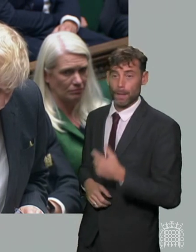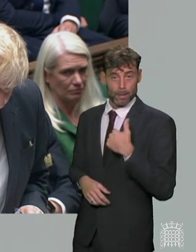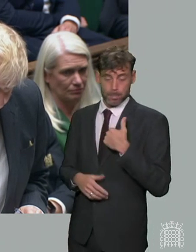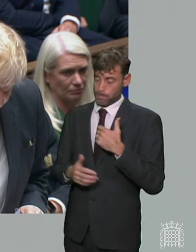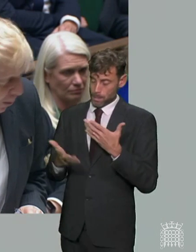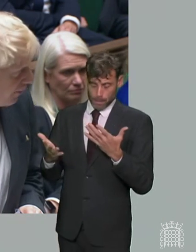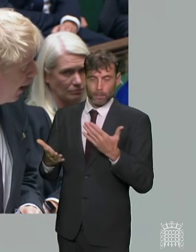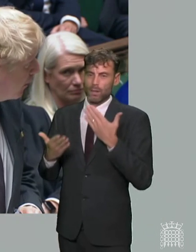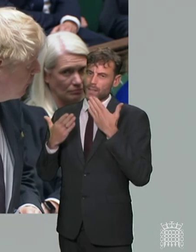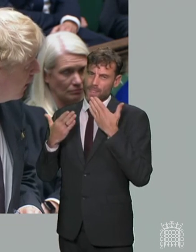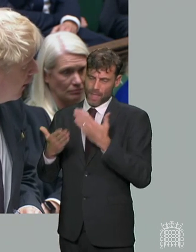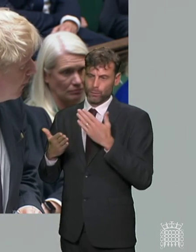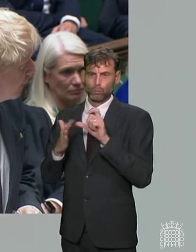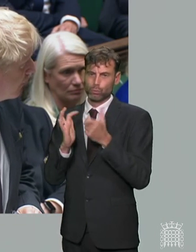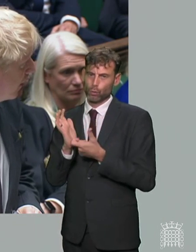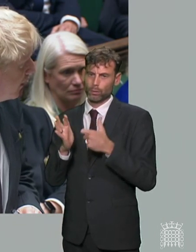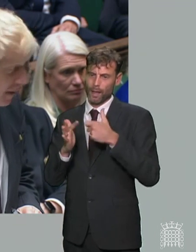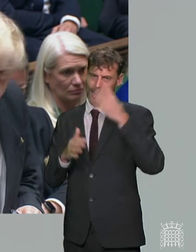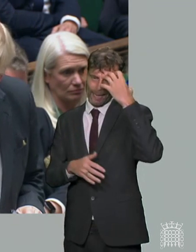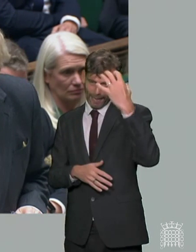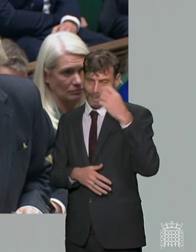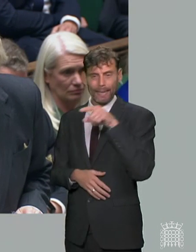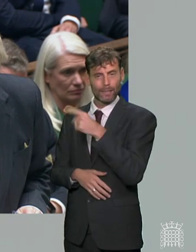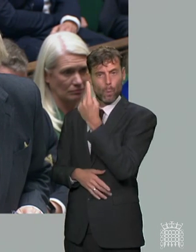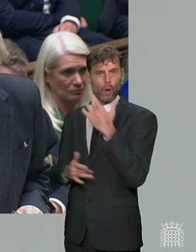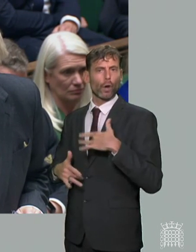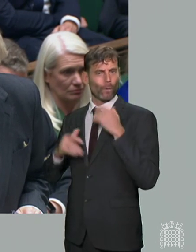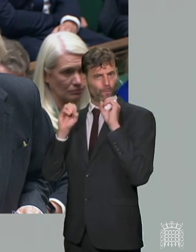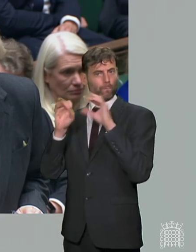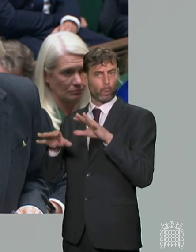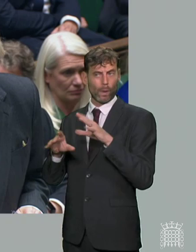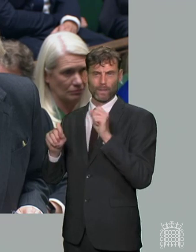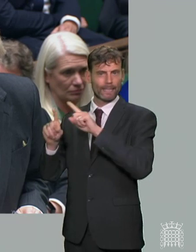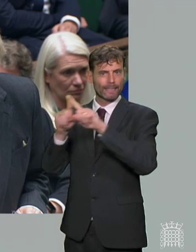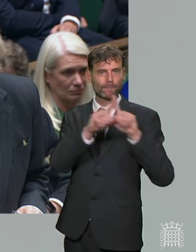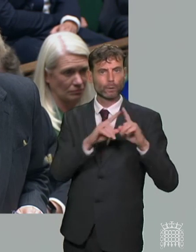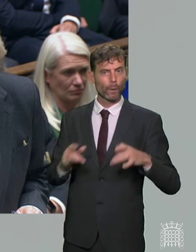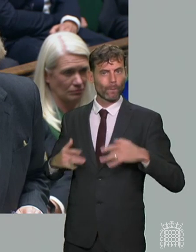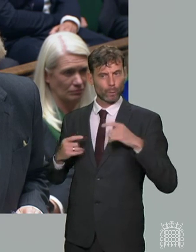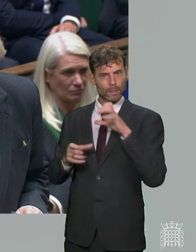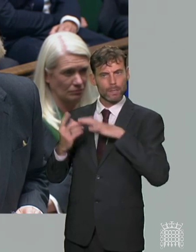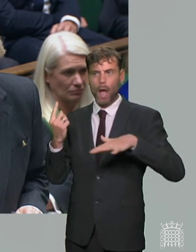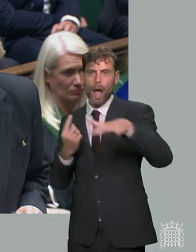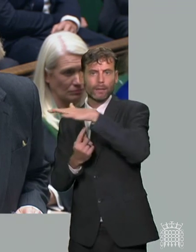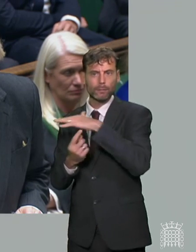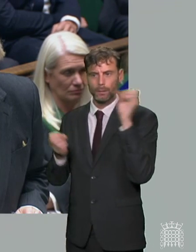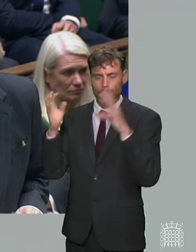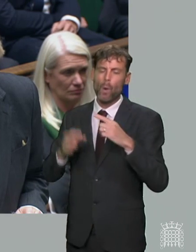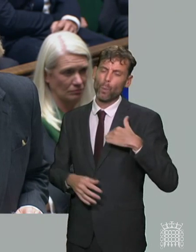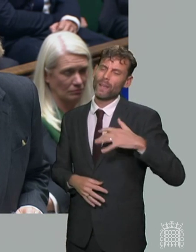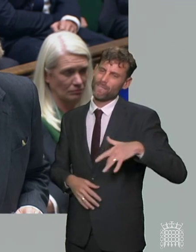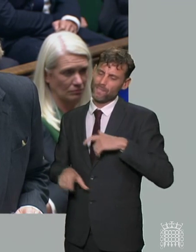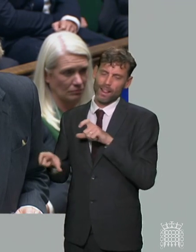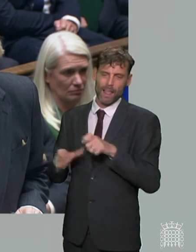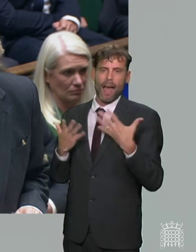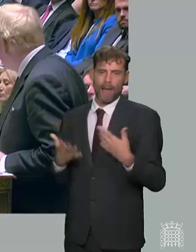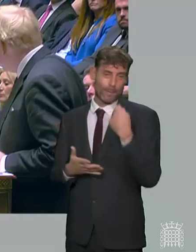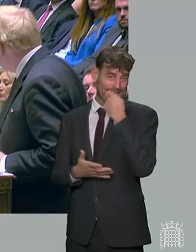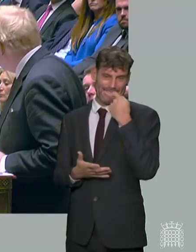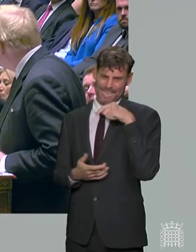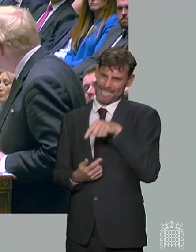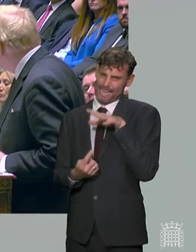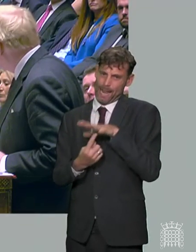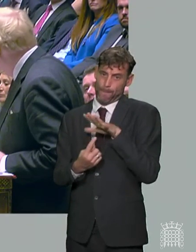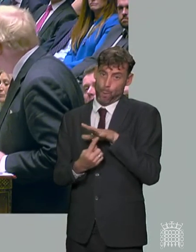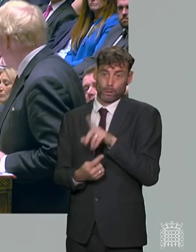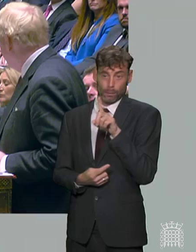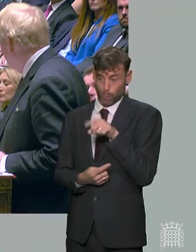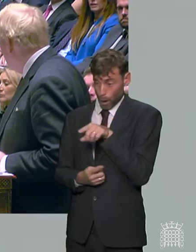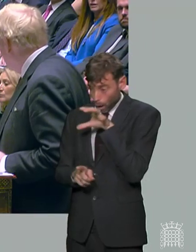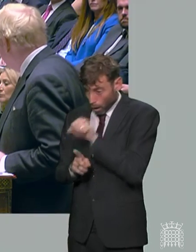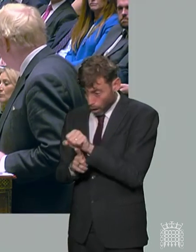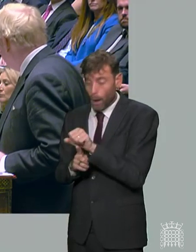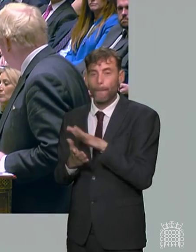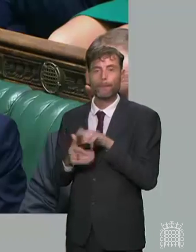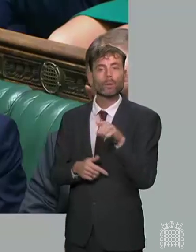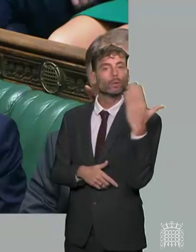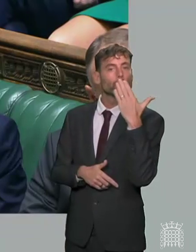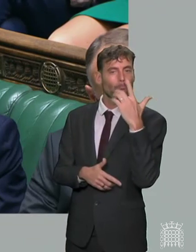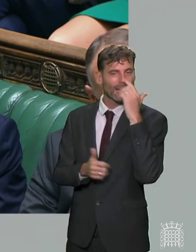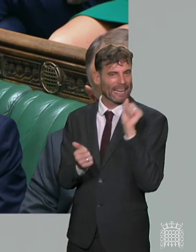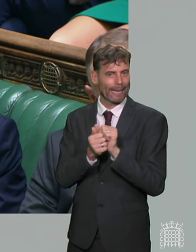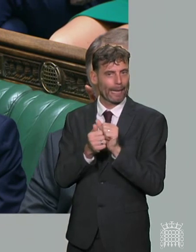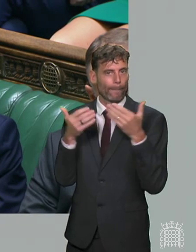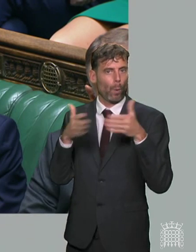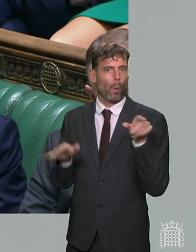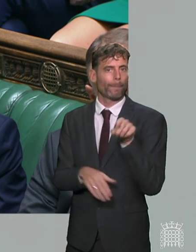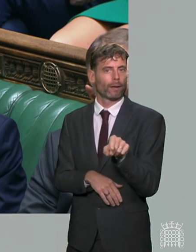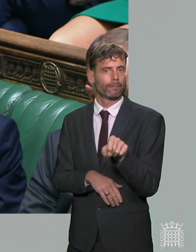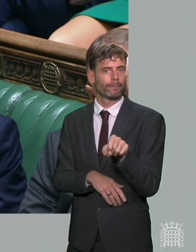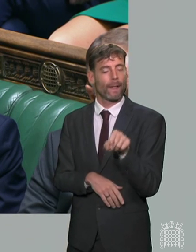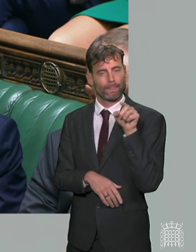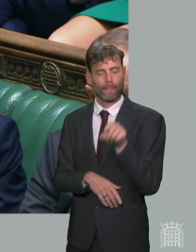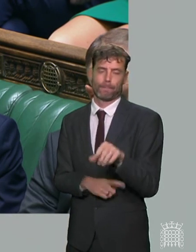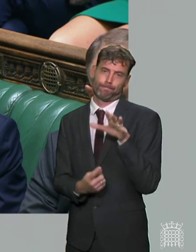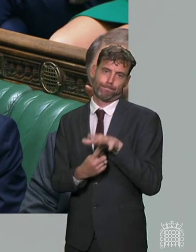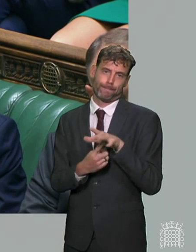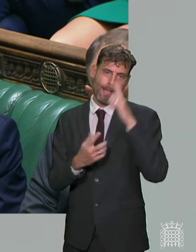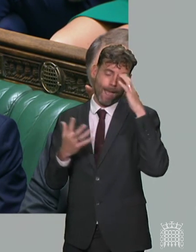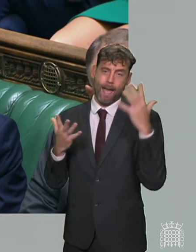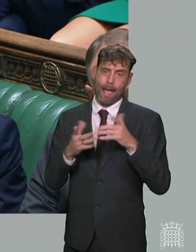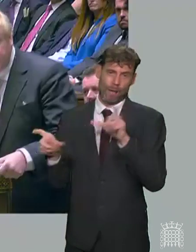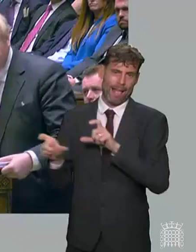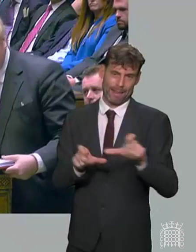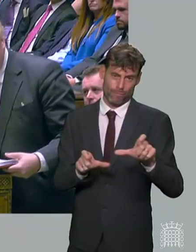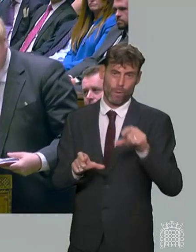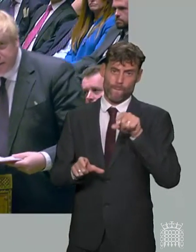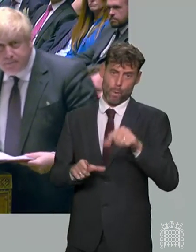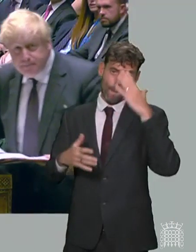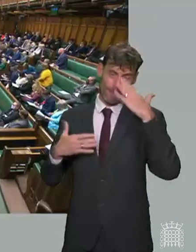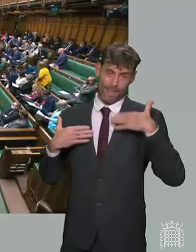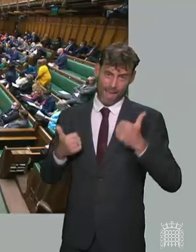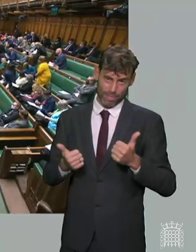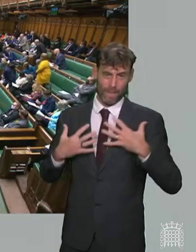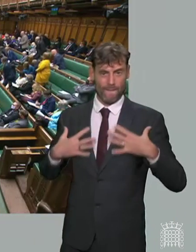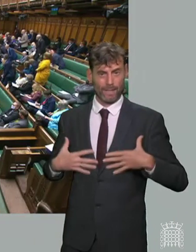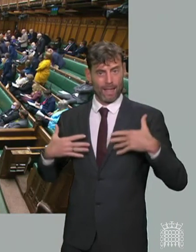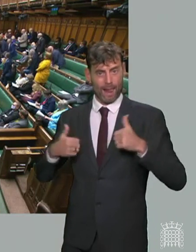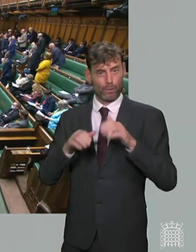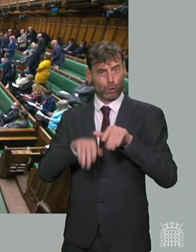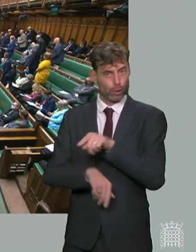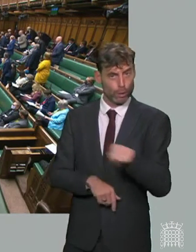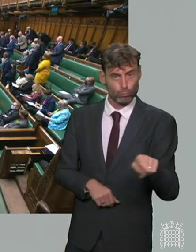It is one of a number of views in the scientific community, but we continue to think that testing is a very important route for keeping schools open, which is the best possible thing for the physical and mental health of our kids.